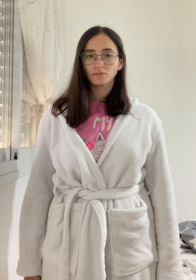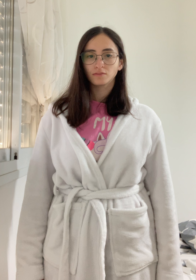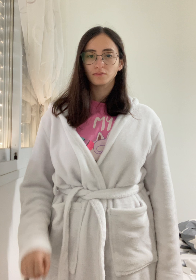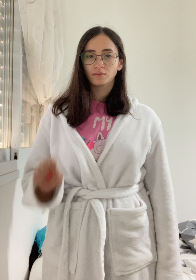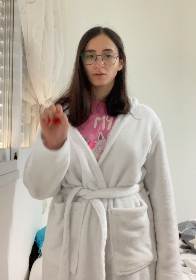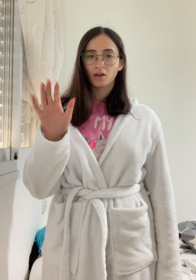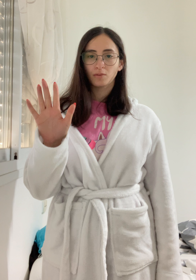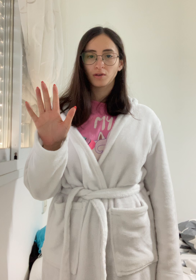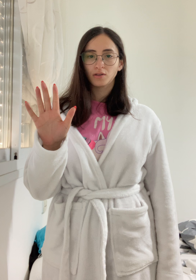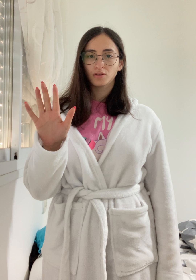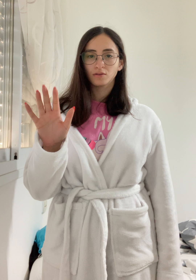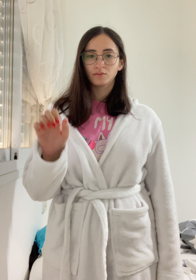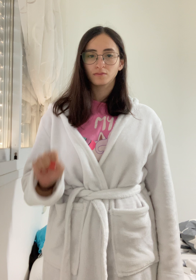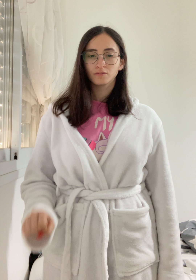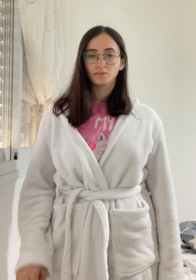חמש